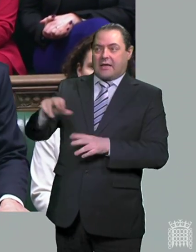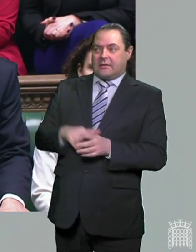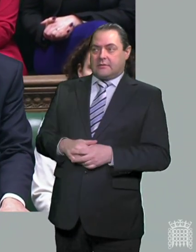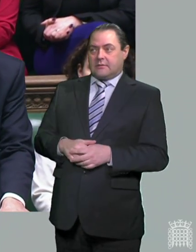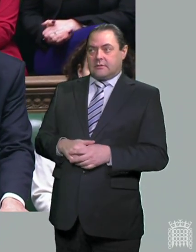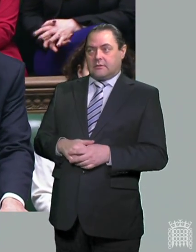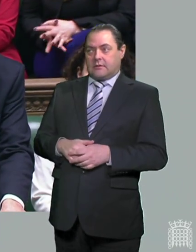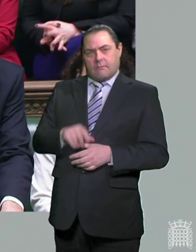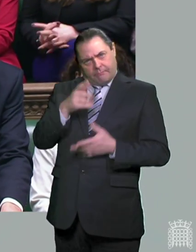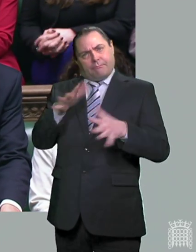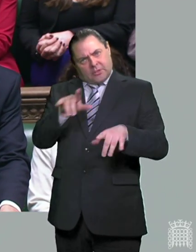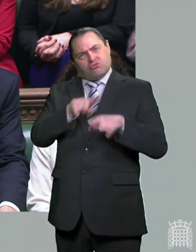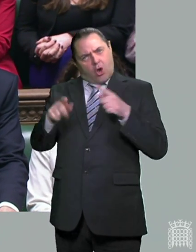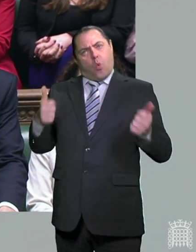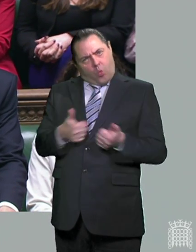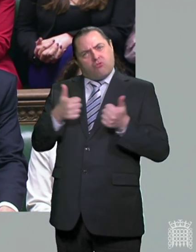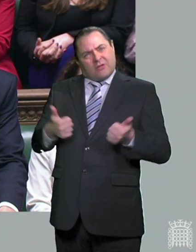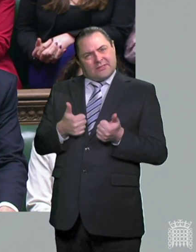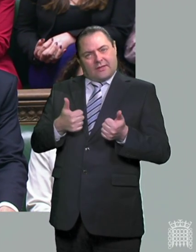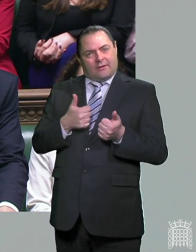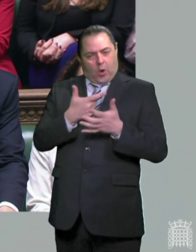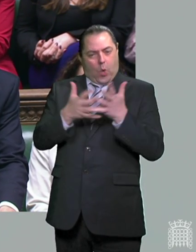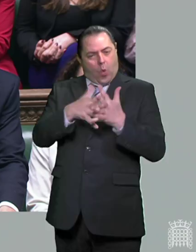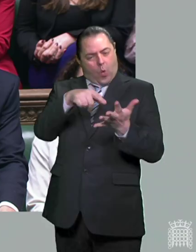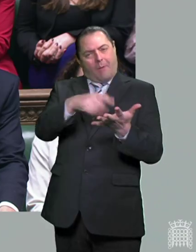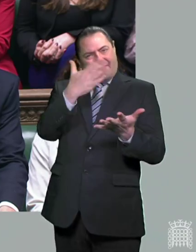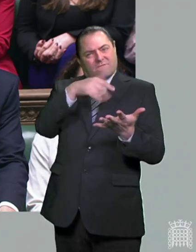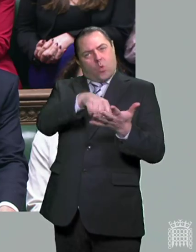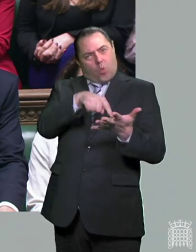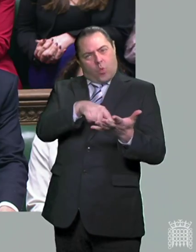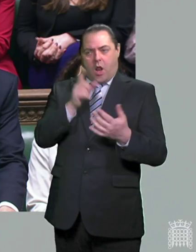Well, they already tried that under the last legislation.